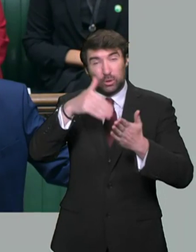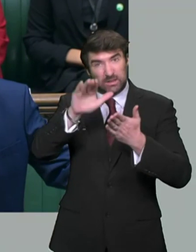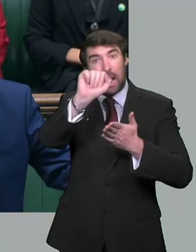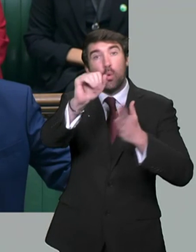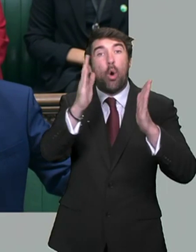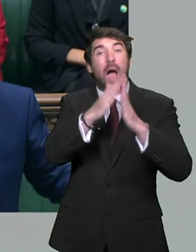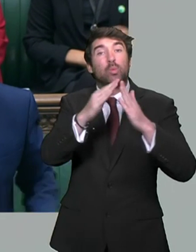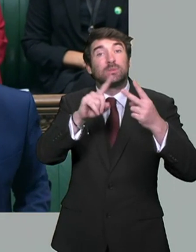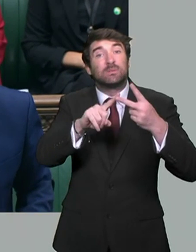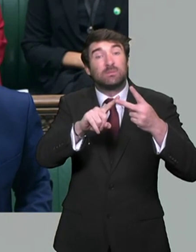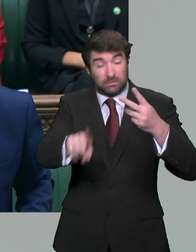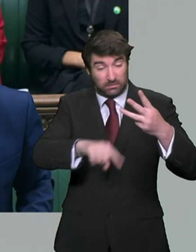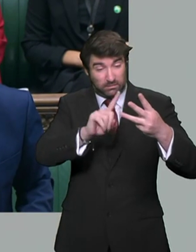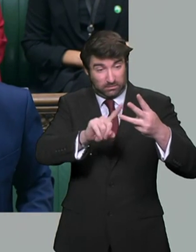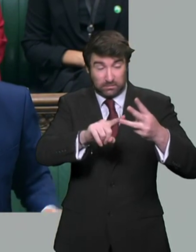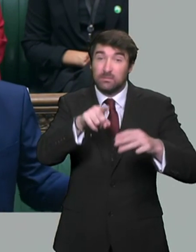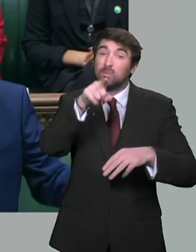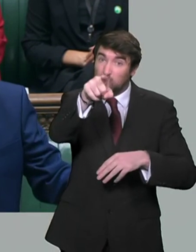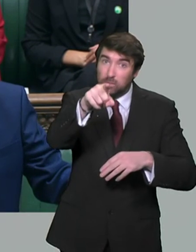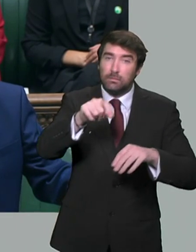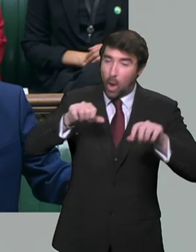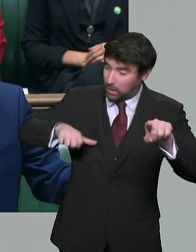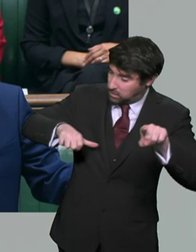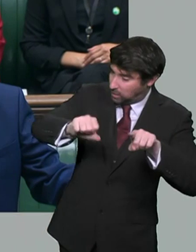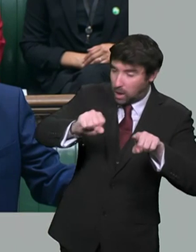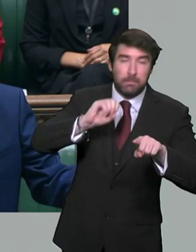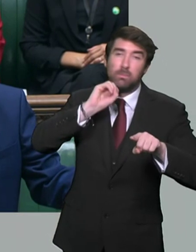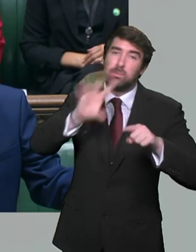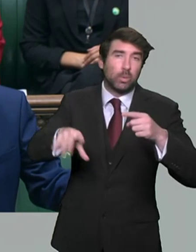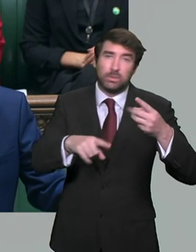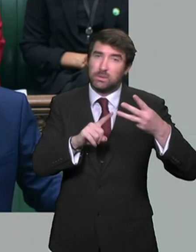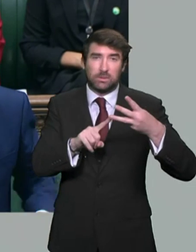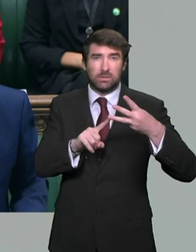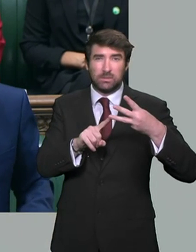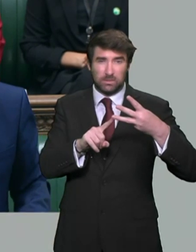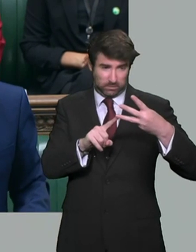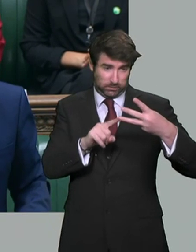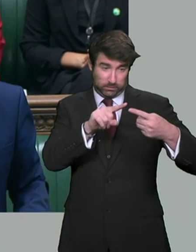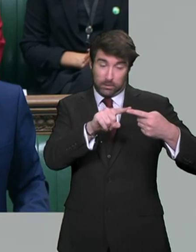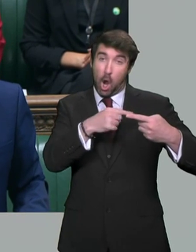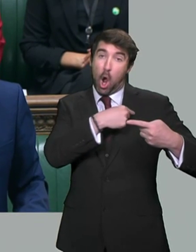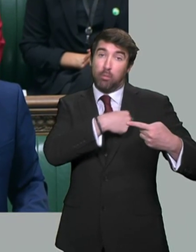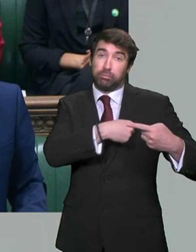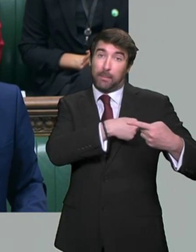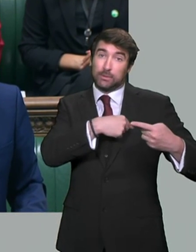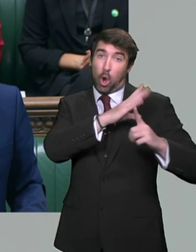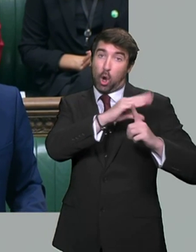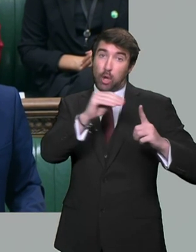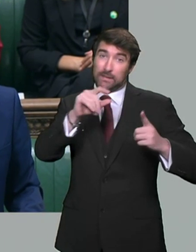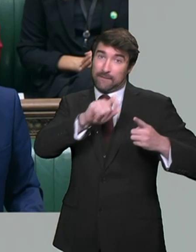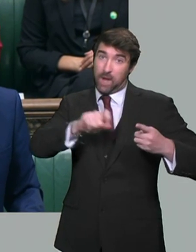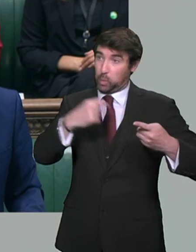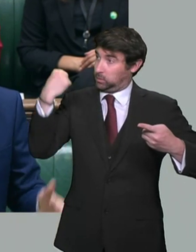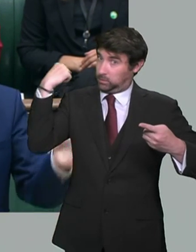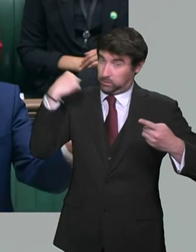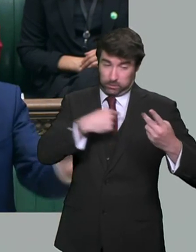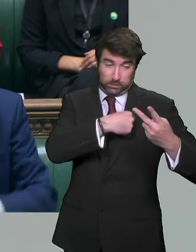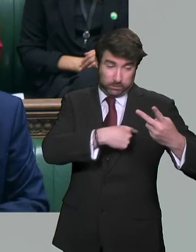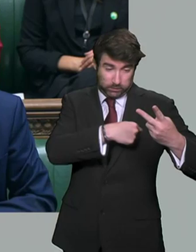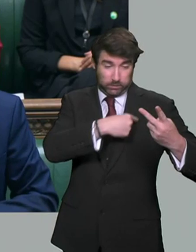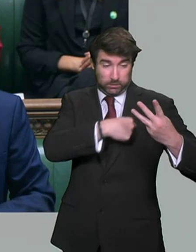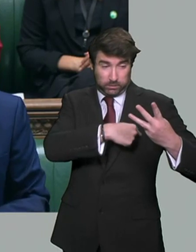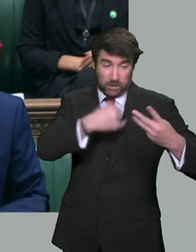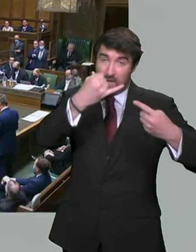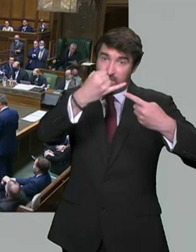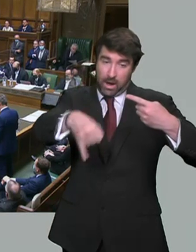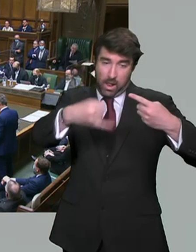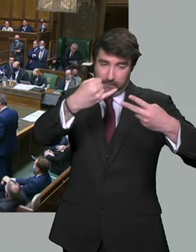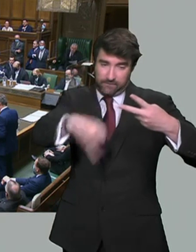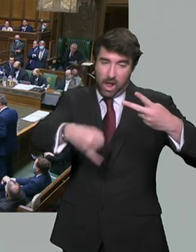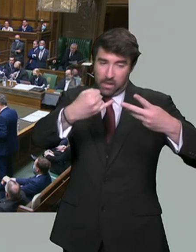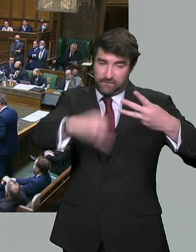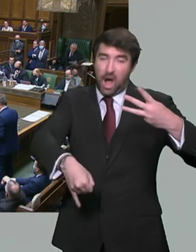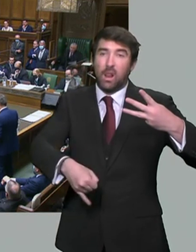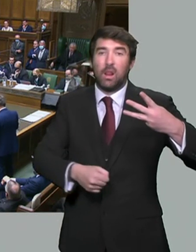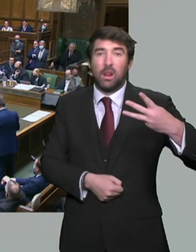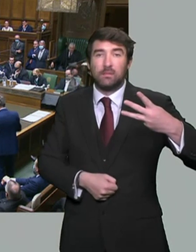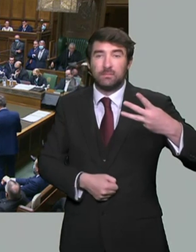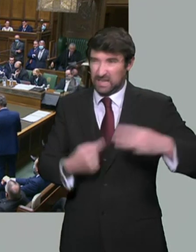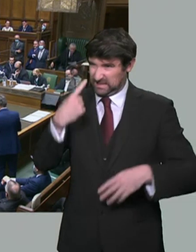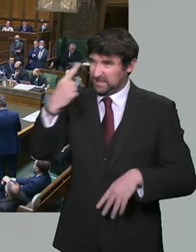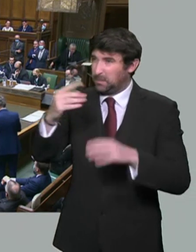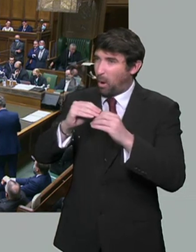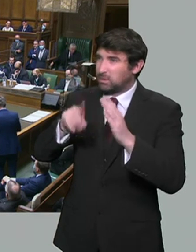He gesticulates, but they are all breaking their manifesto promises and putting up taxes for their working constituents for this?